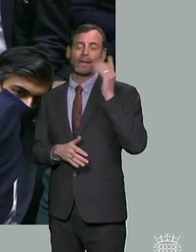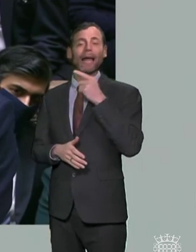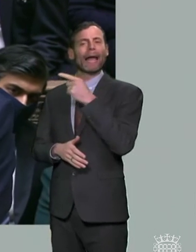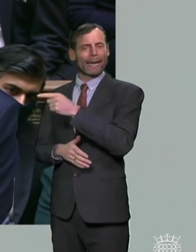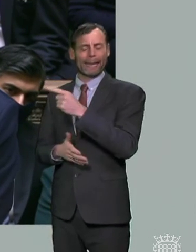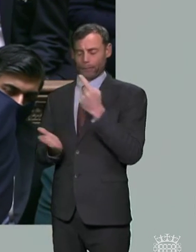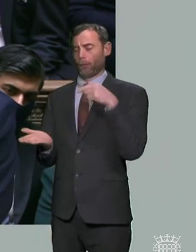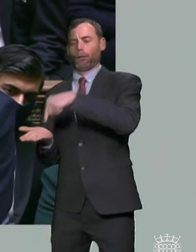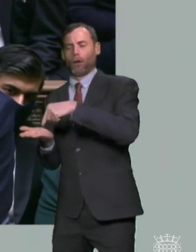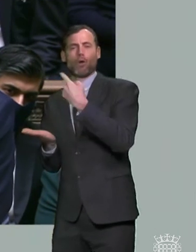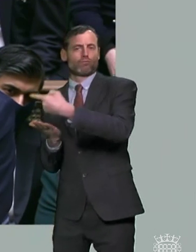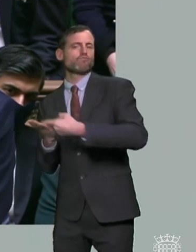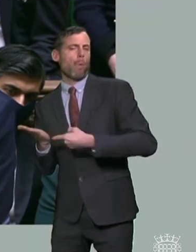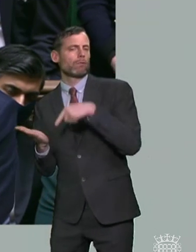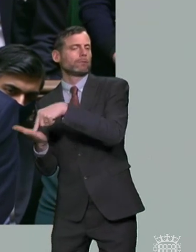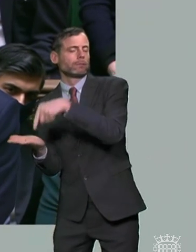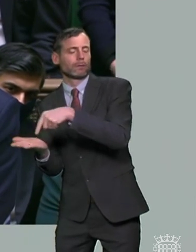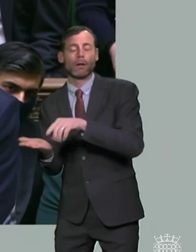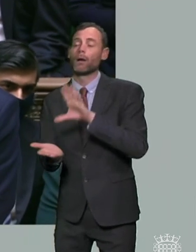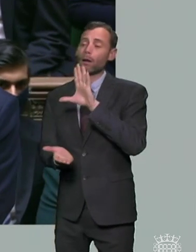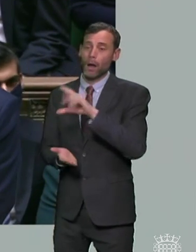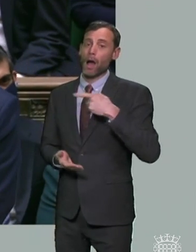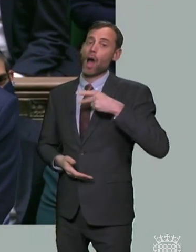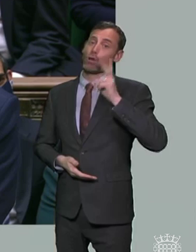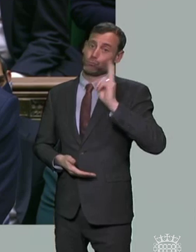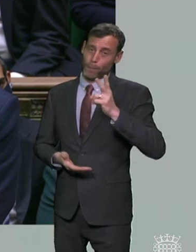Let me repeat what I said to the hon.